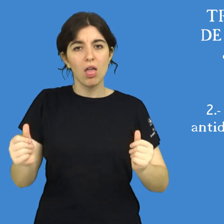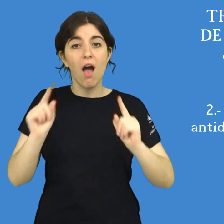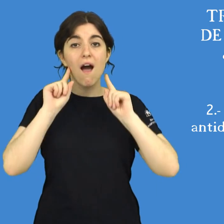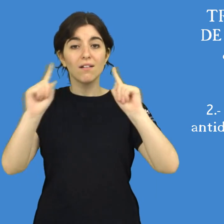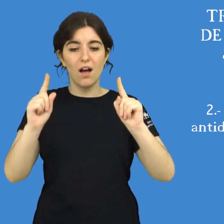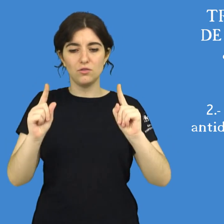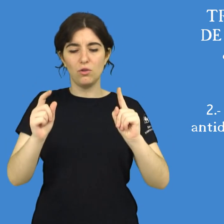caso